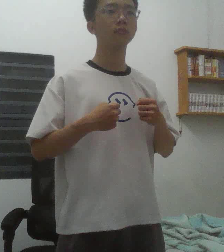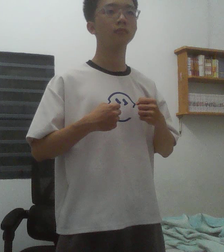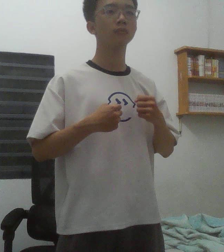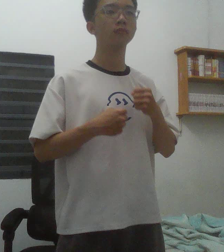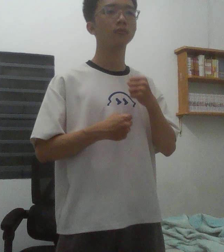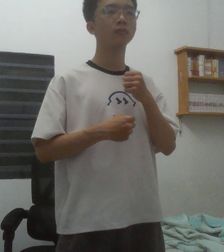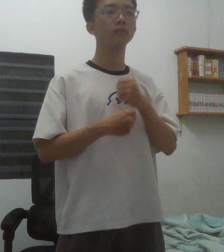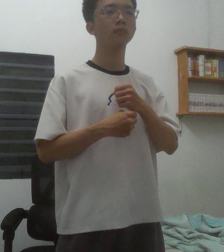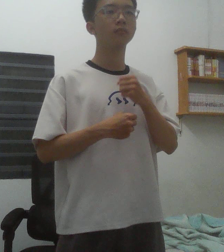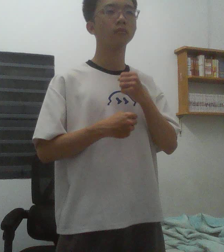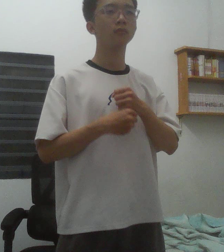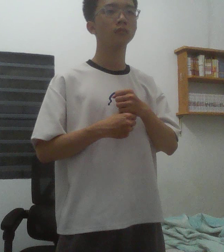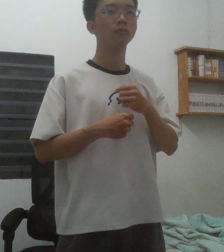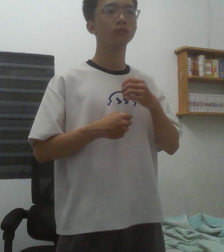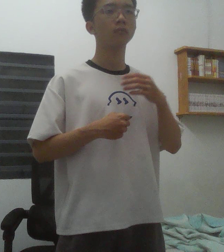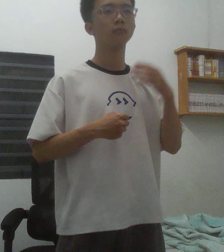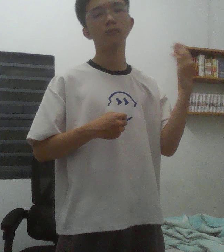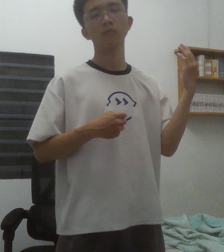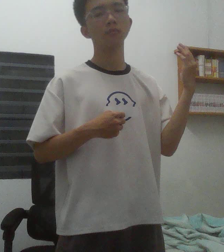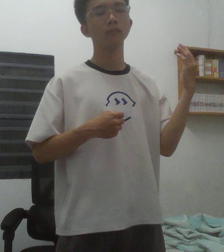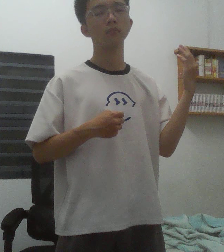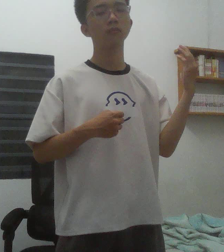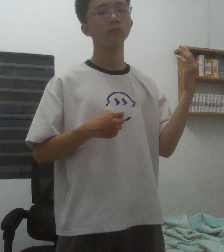that nghiep